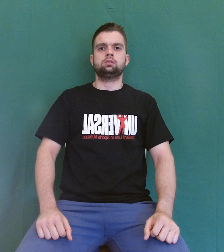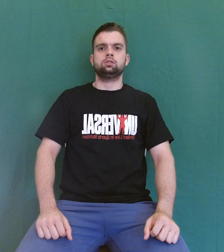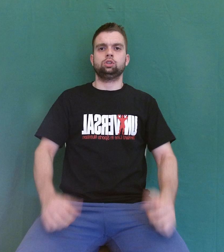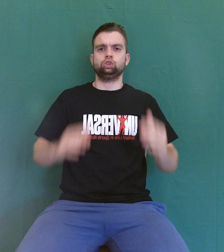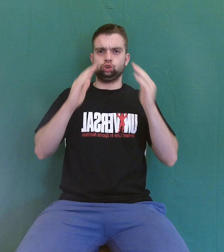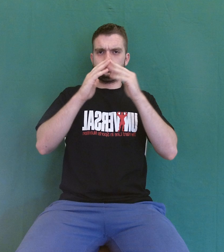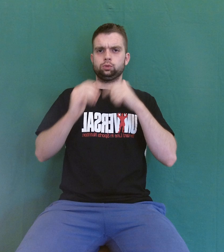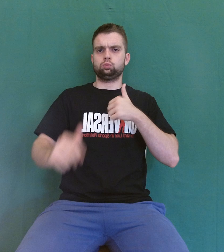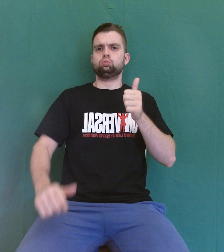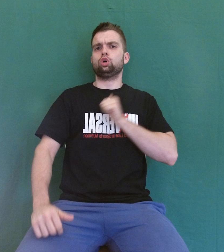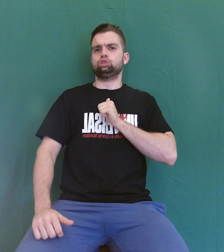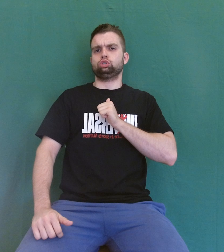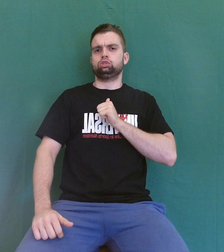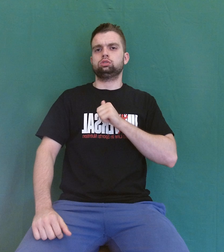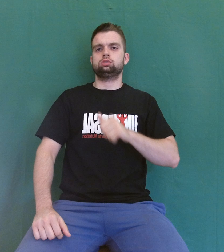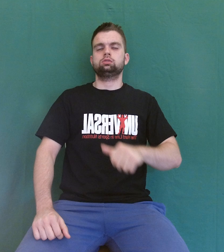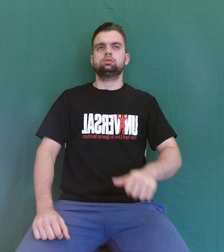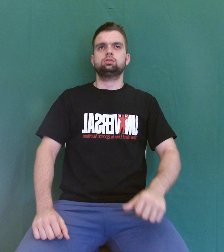ΣΠΙΤΙ ΜΟΝΟΣ